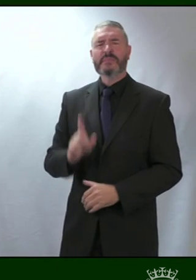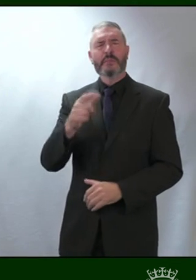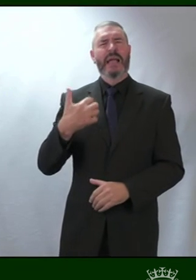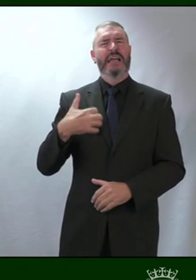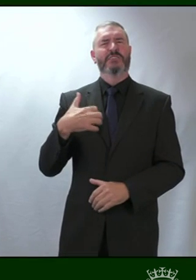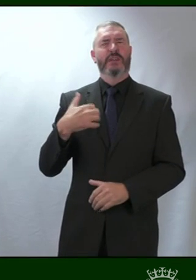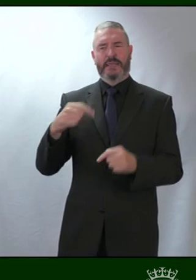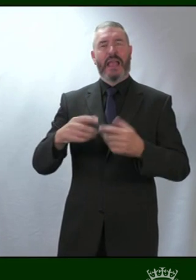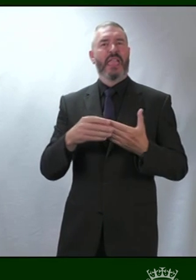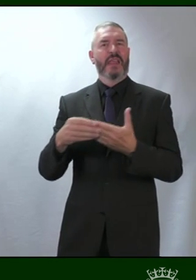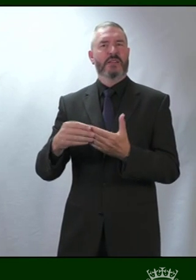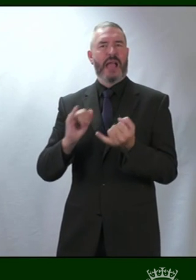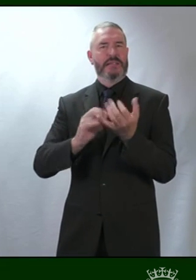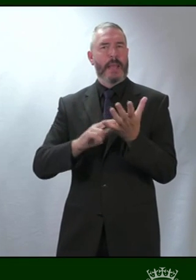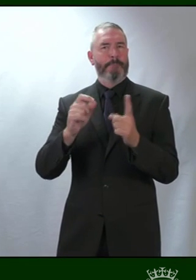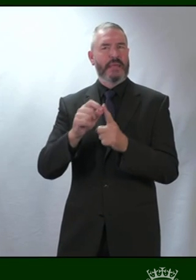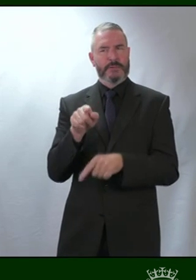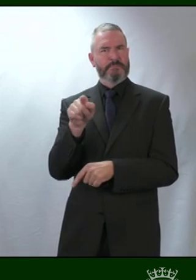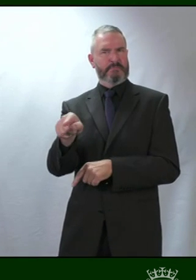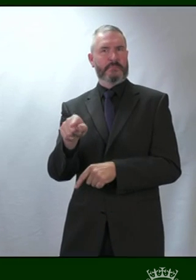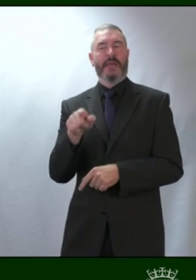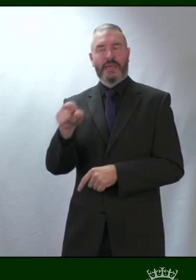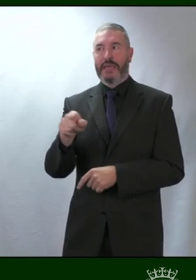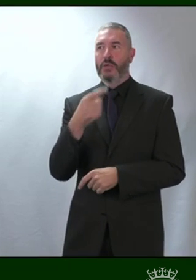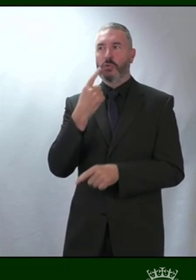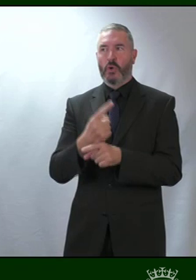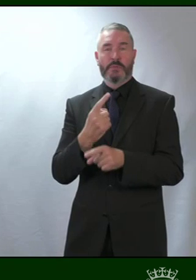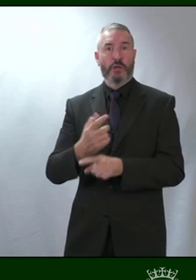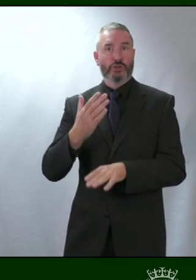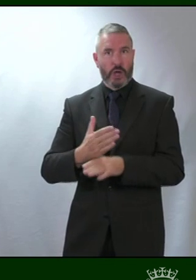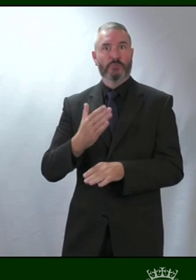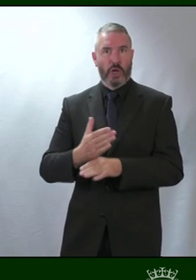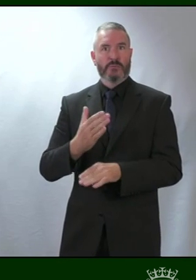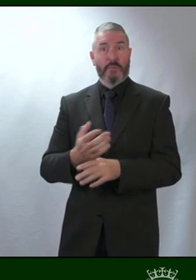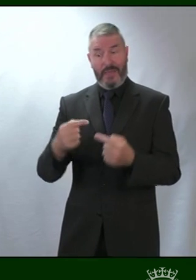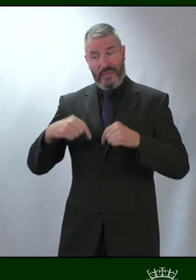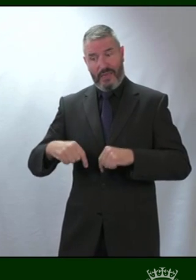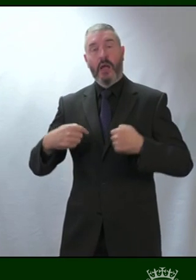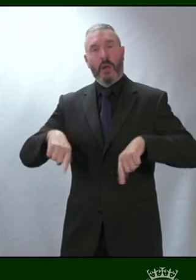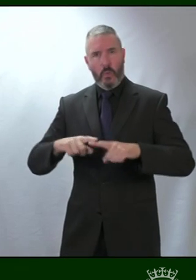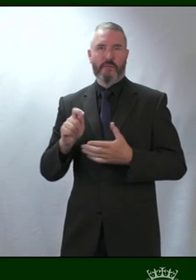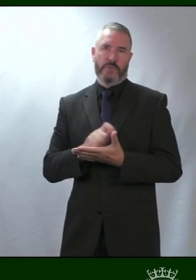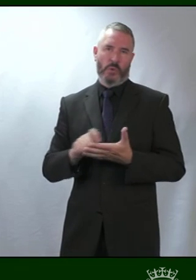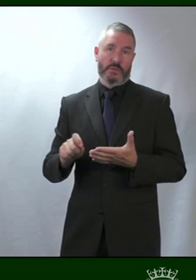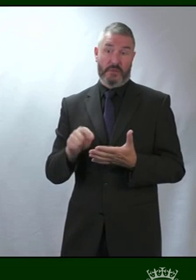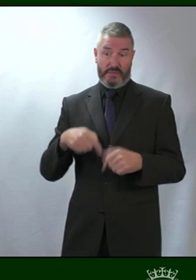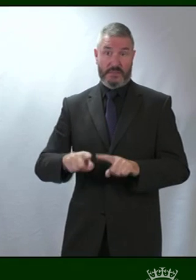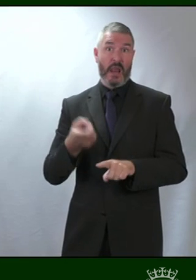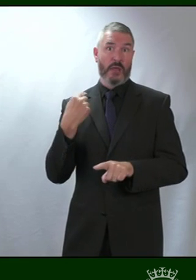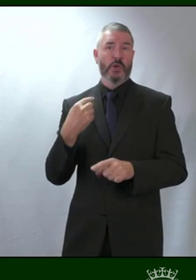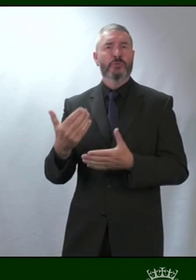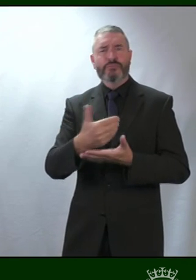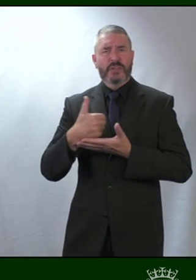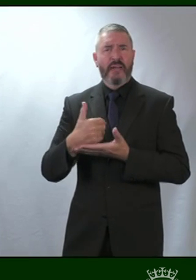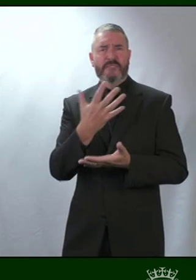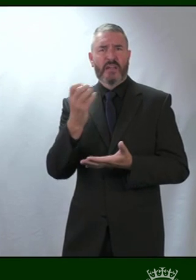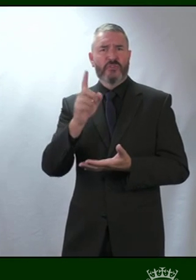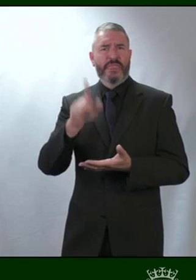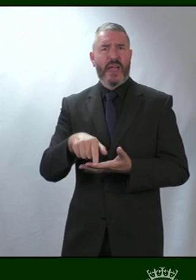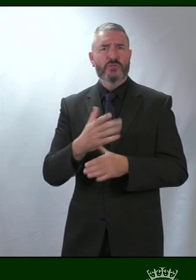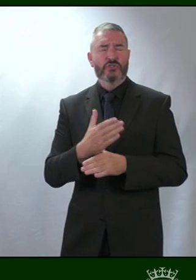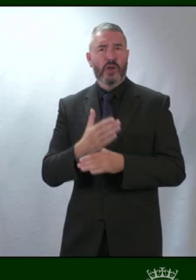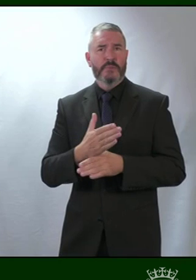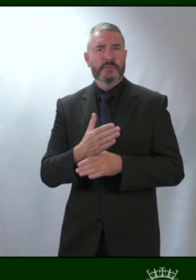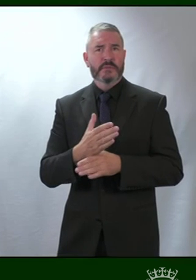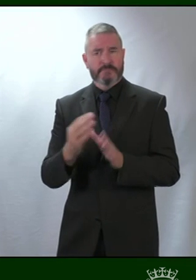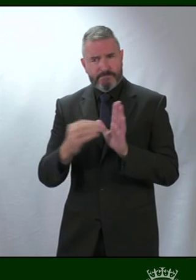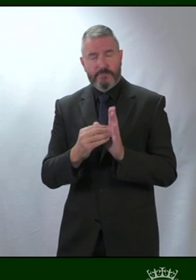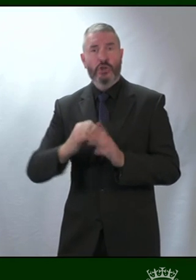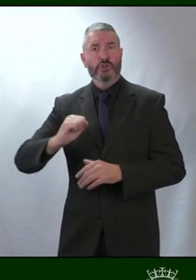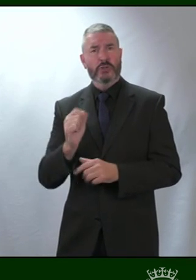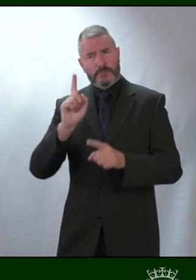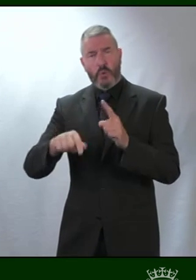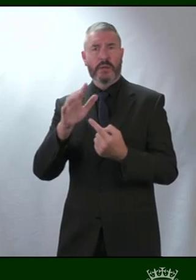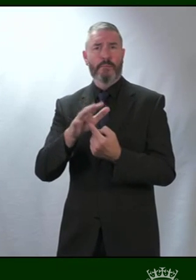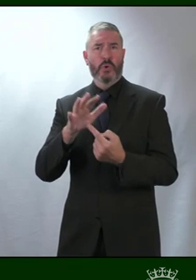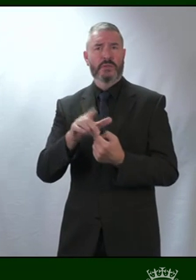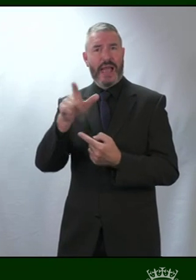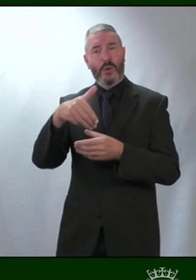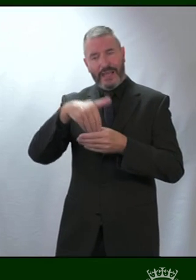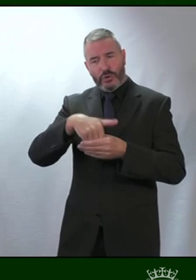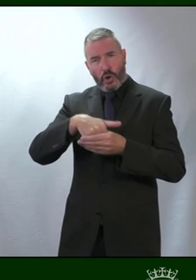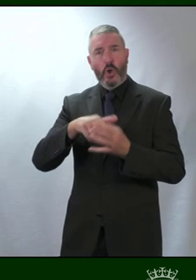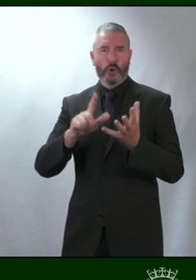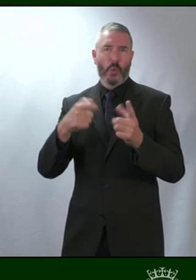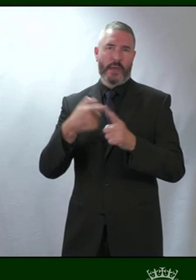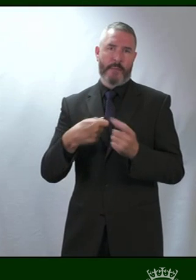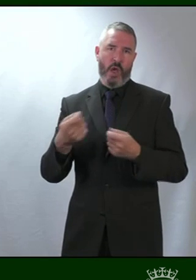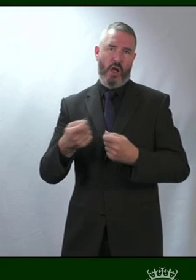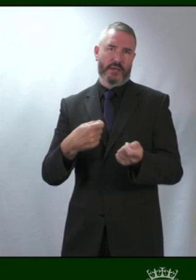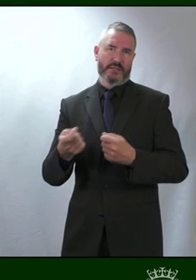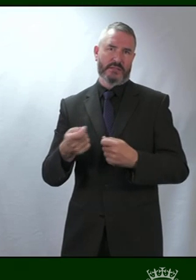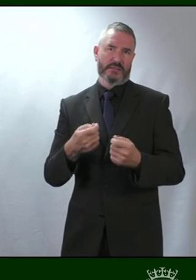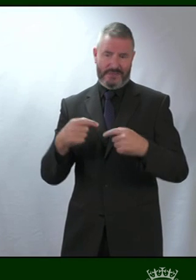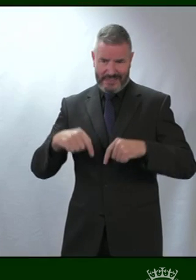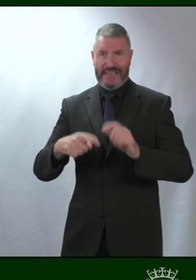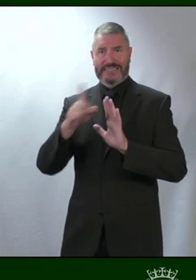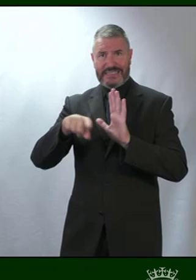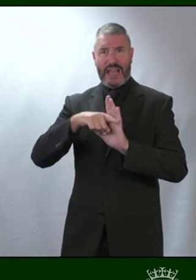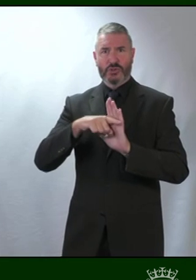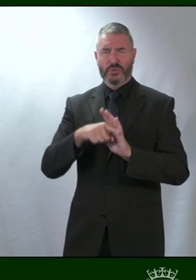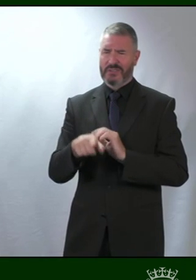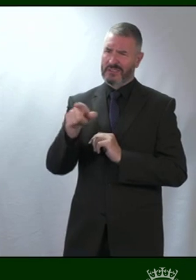It is interesting that the leader of the Scottish National party went for jobs, given that on this side of the House, we voted this week and last to protect 500,000 jobs by enshrining Scotland’s most important market—our internal UK market—in statute.